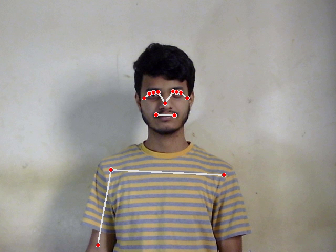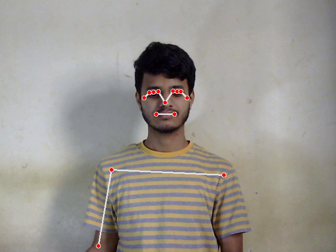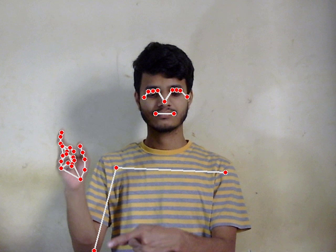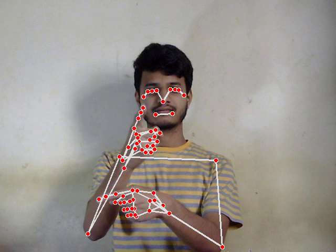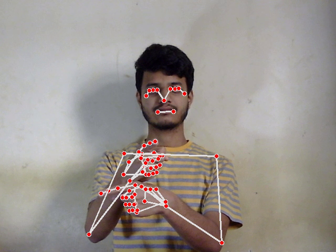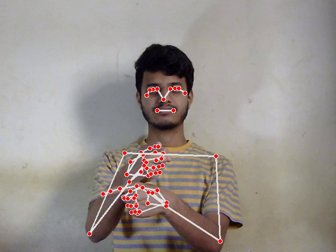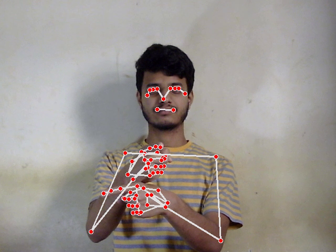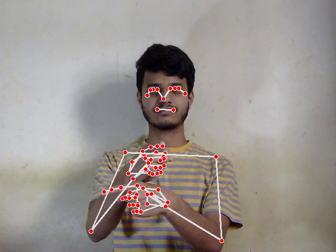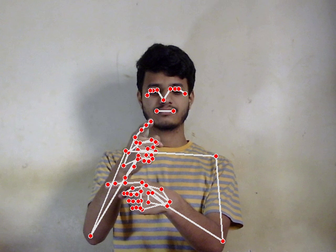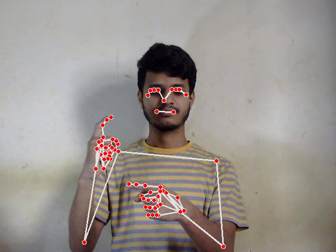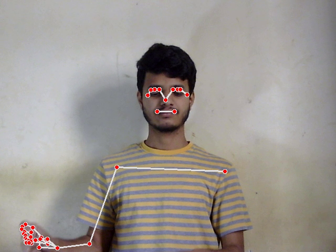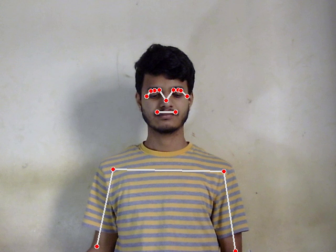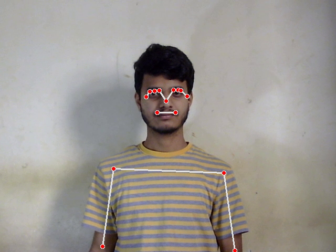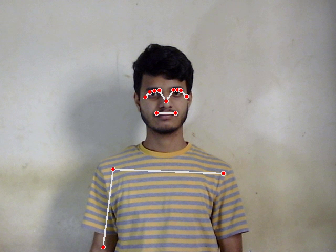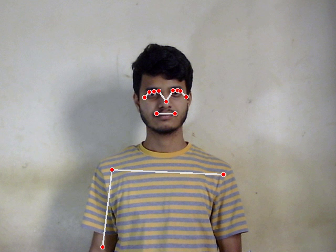right